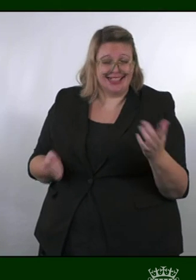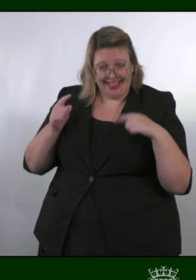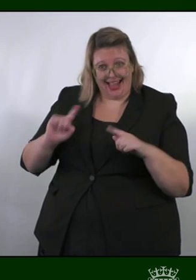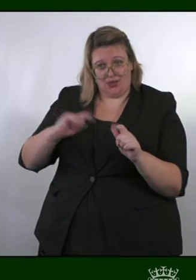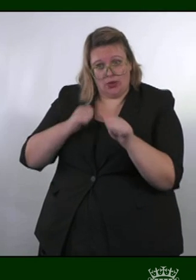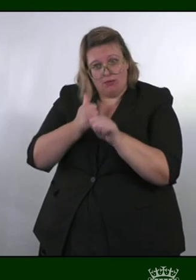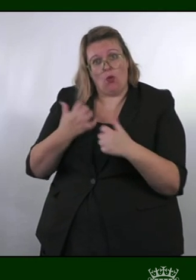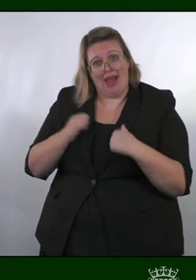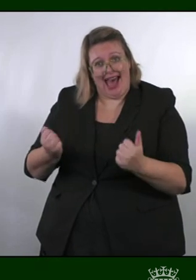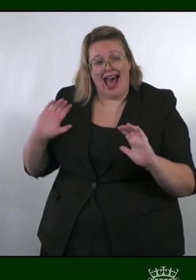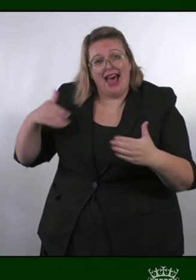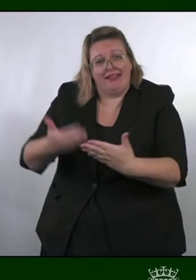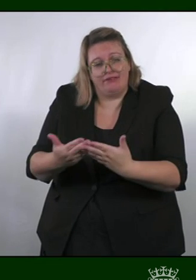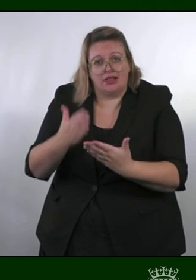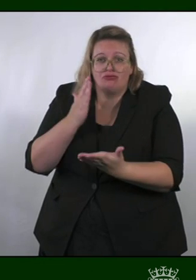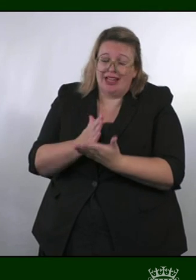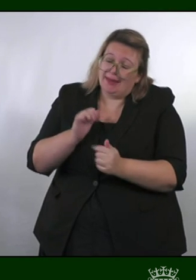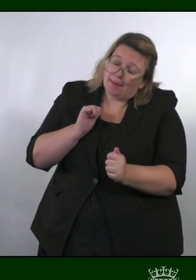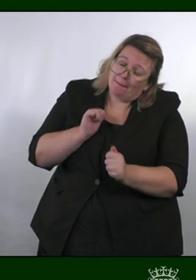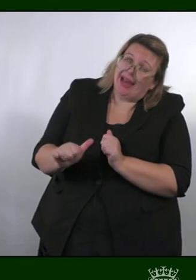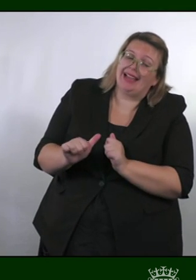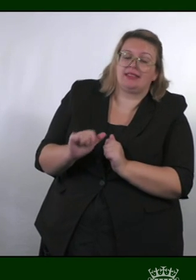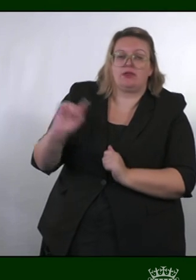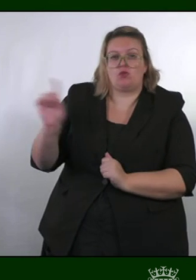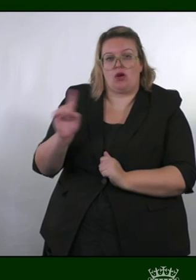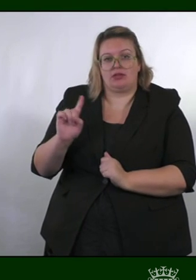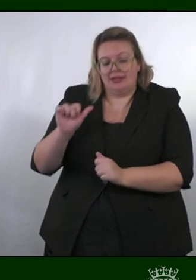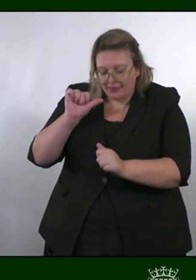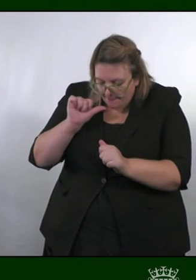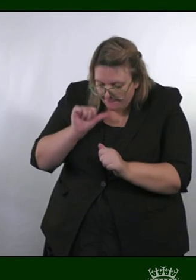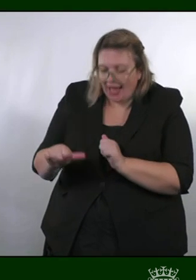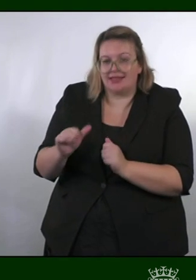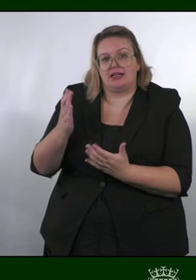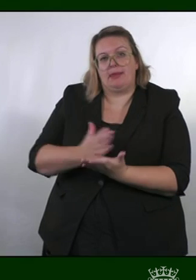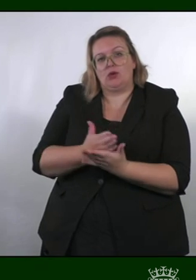That includes the job support scheme, which ensures those affected by business closures are still paid.